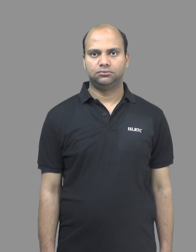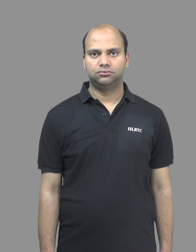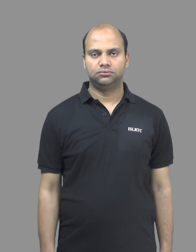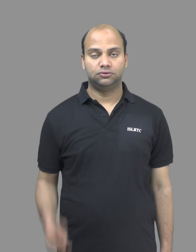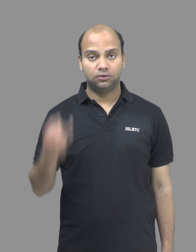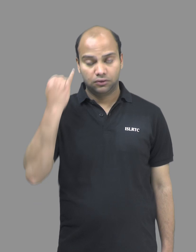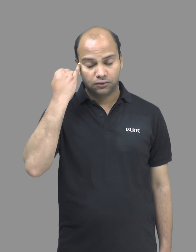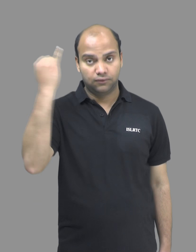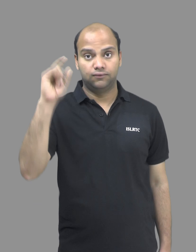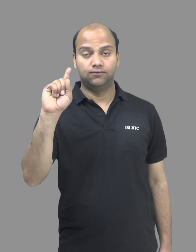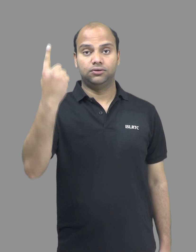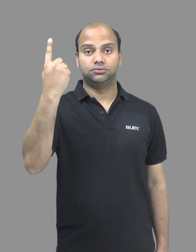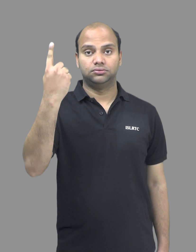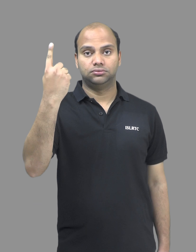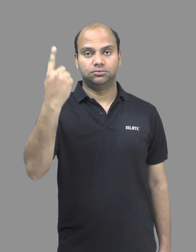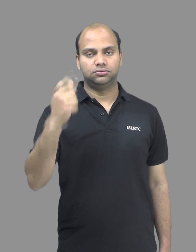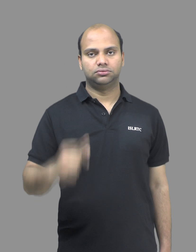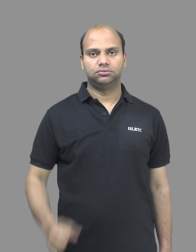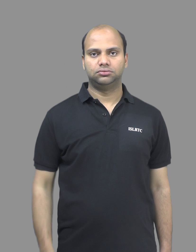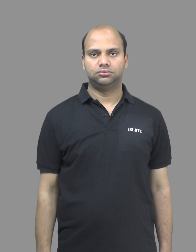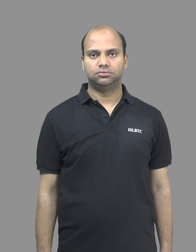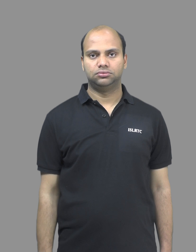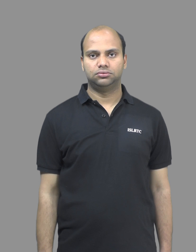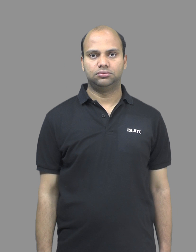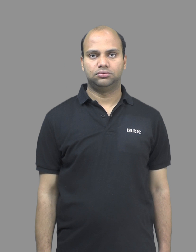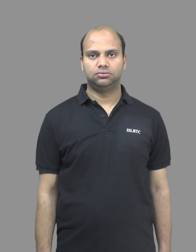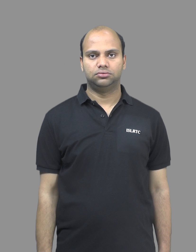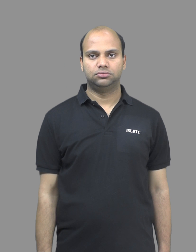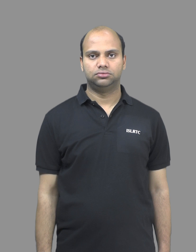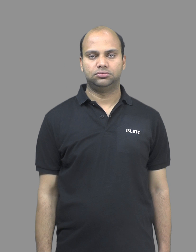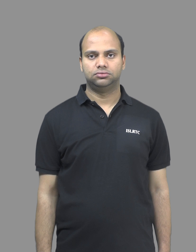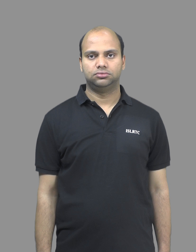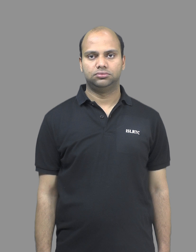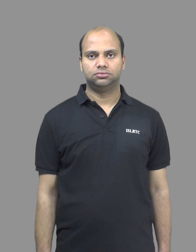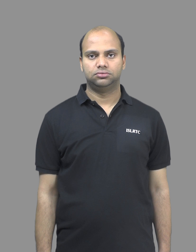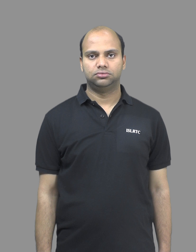Invent Create